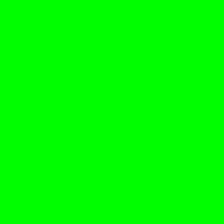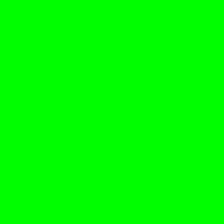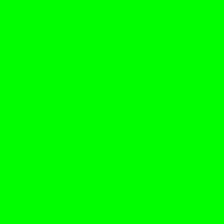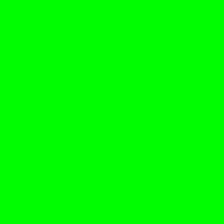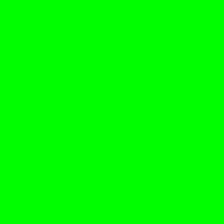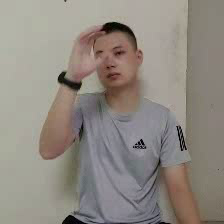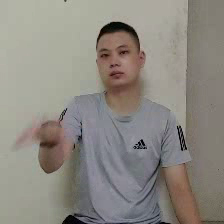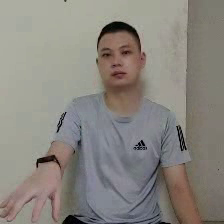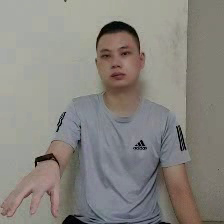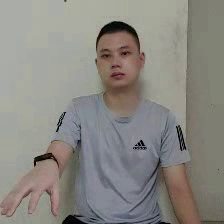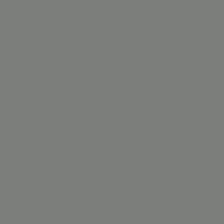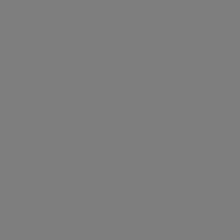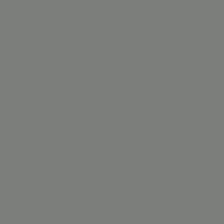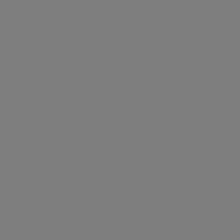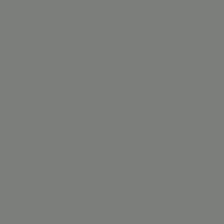Áp dụng